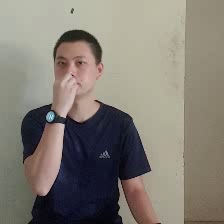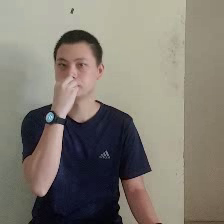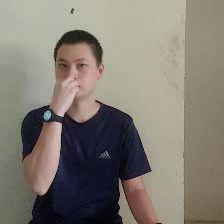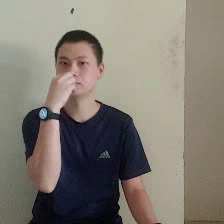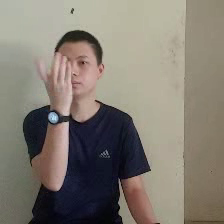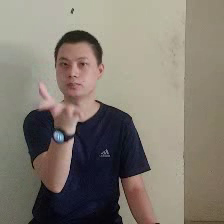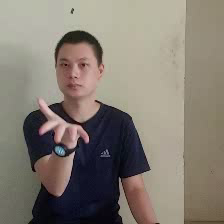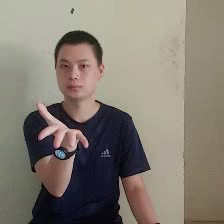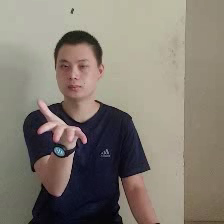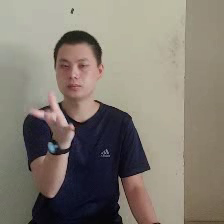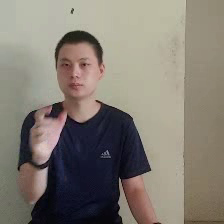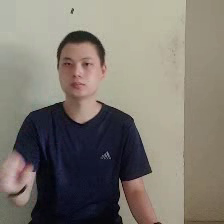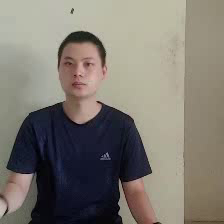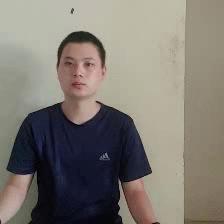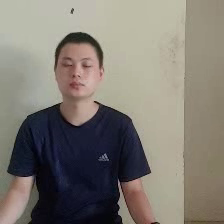Cảm ơn